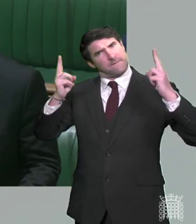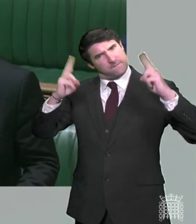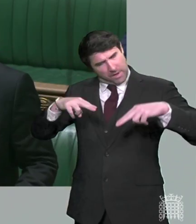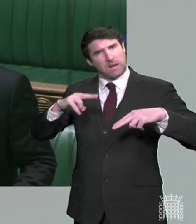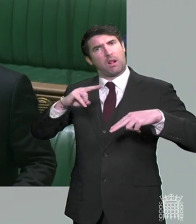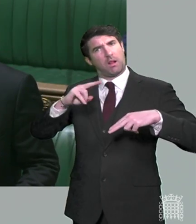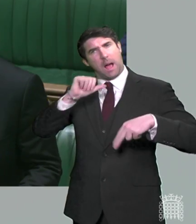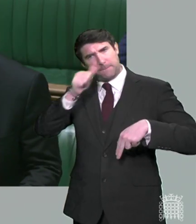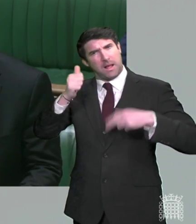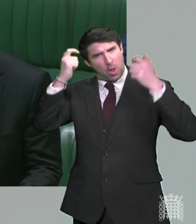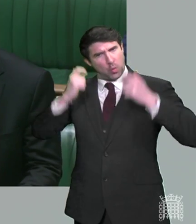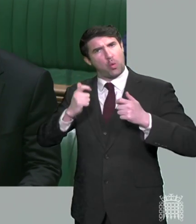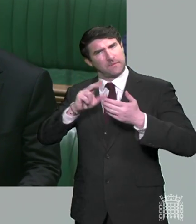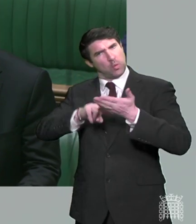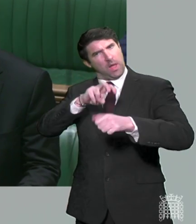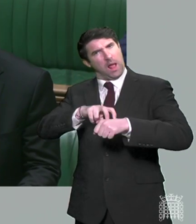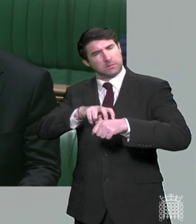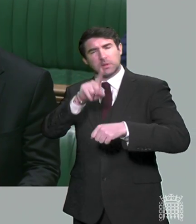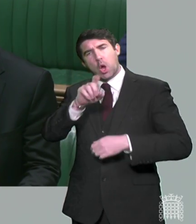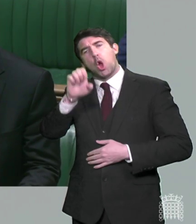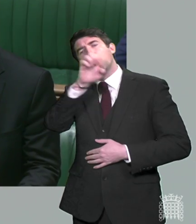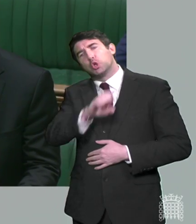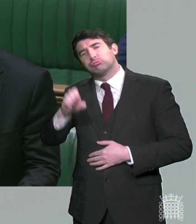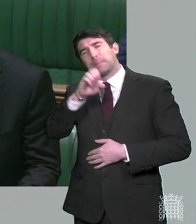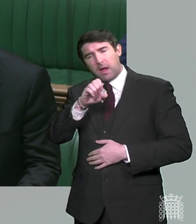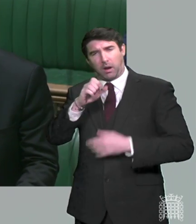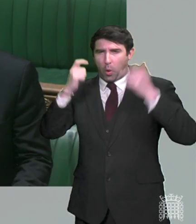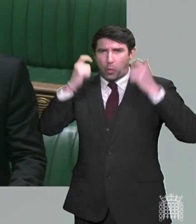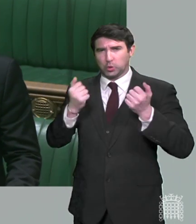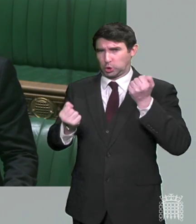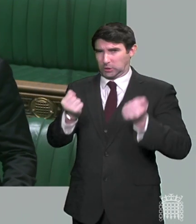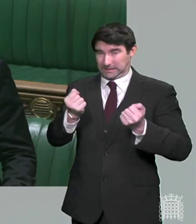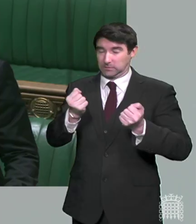The European Court of Justice has a role in certain areas under the Northern Ireland protocol.